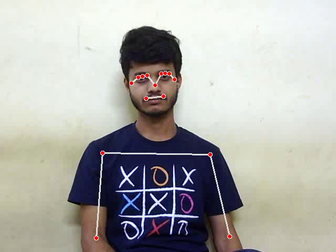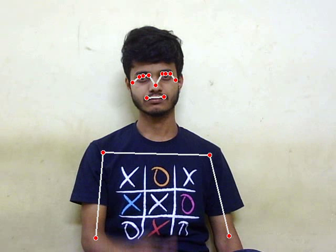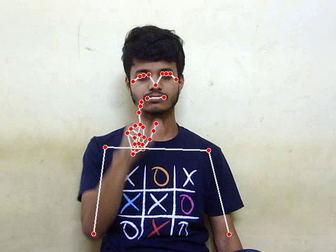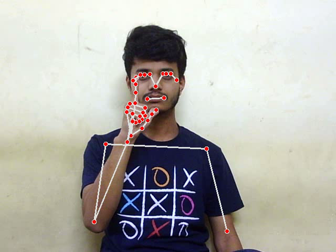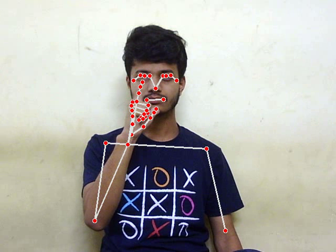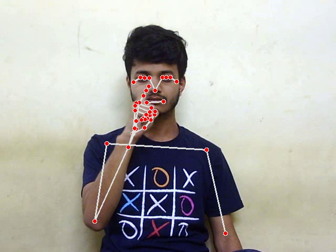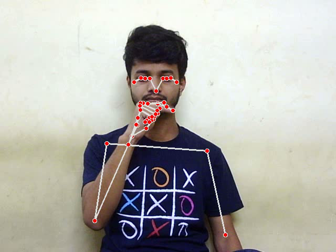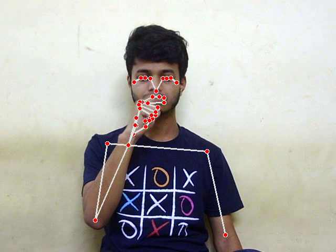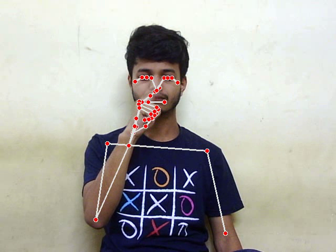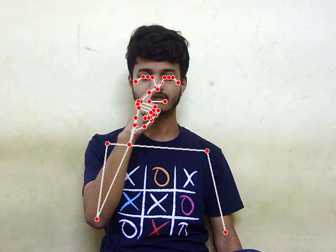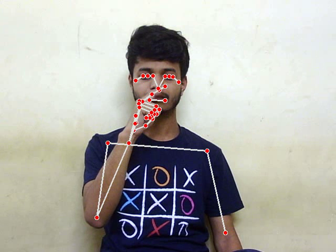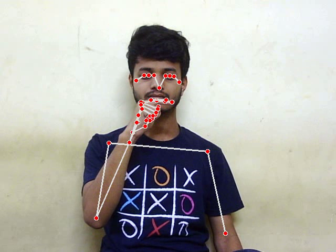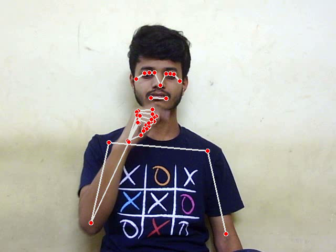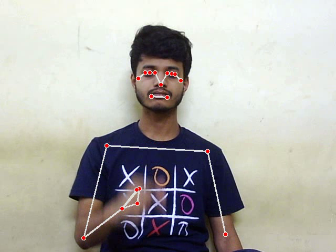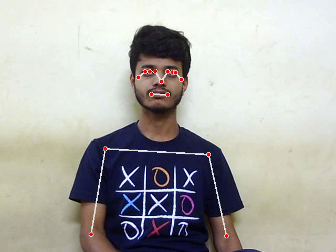who